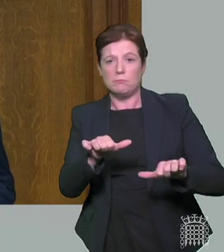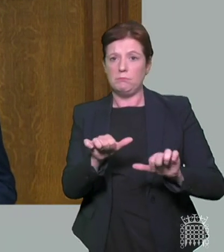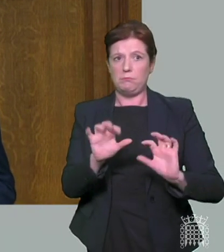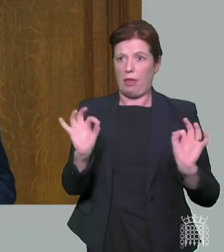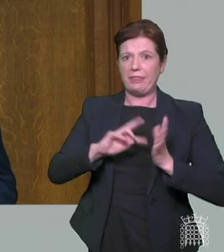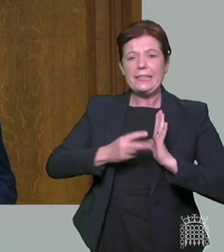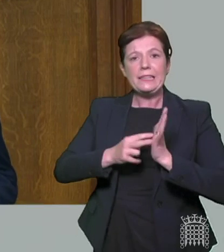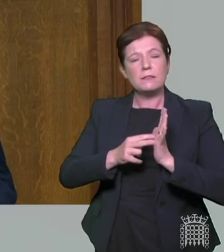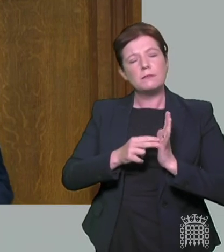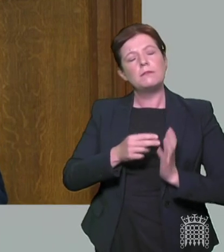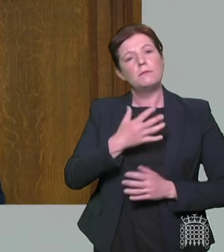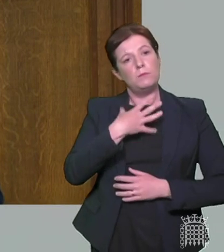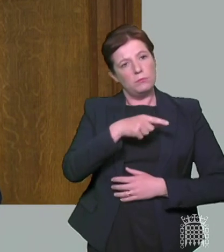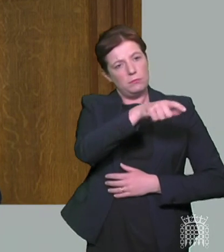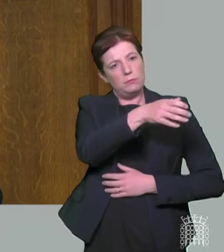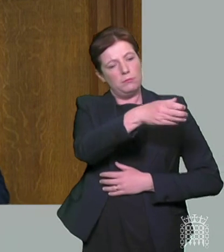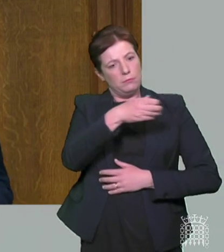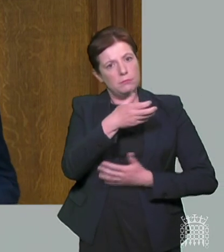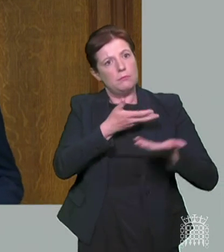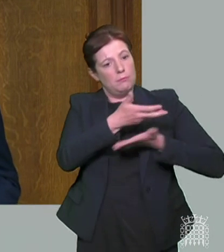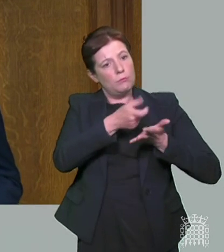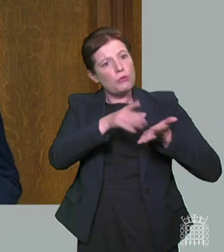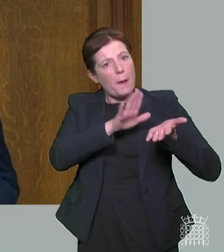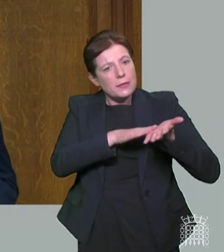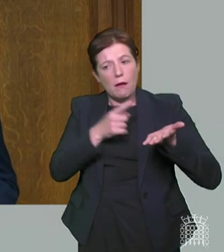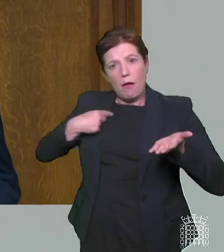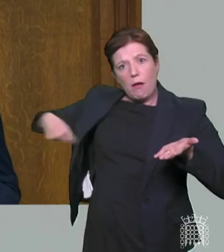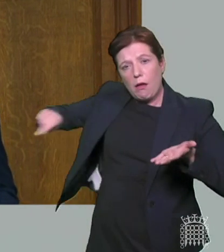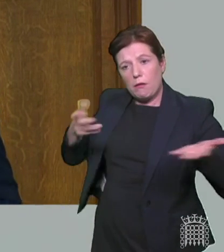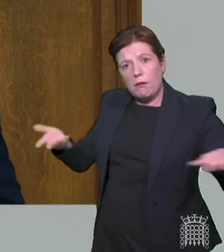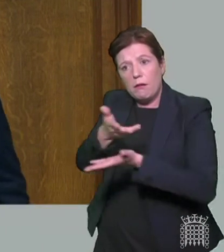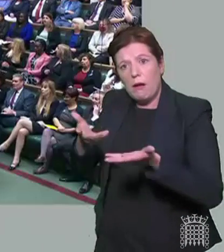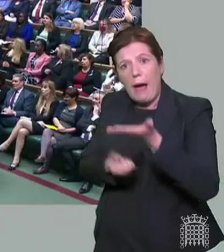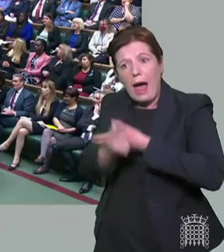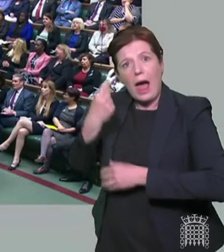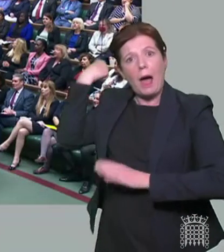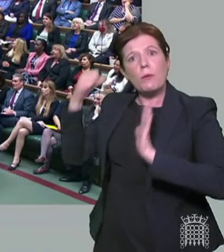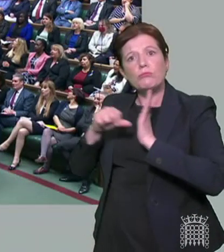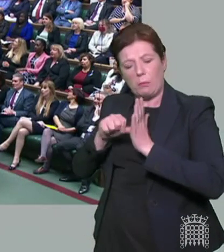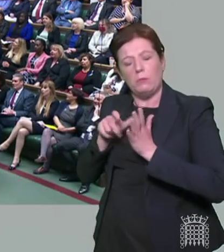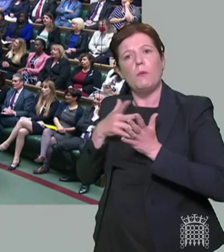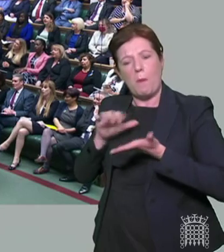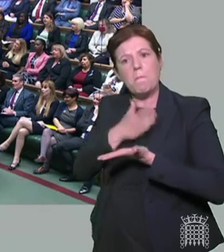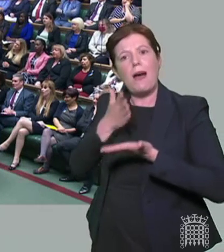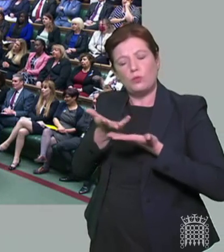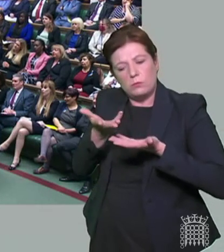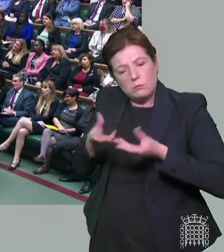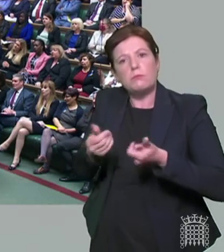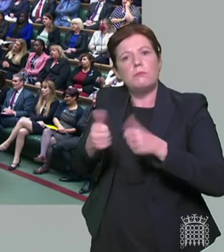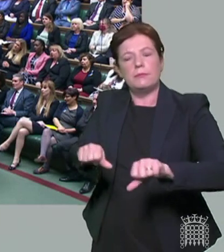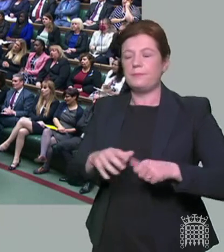Will the Prime Minister meet me and campaigners such as Emma to discuss what can be done to right this incredible wrong?